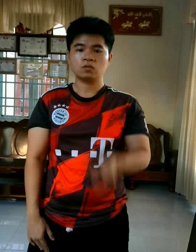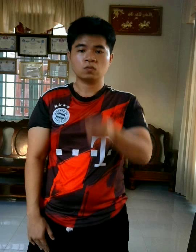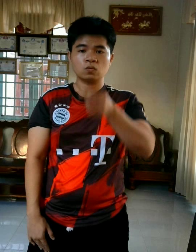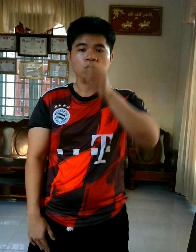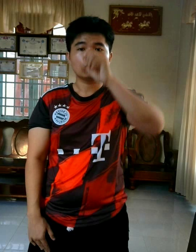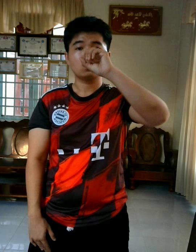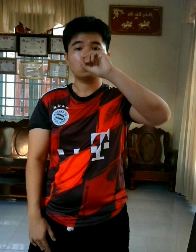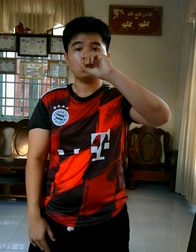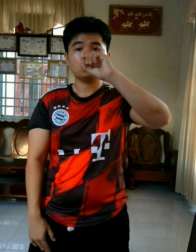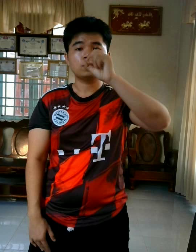uong nuoc